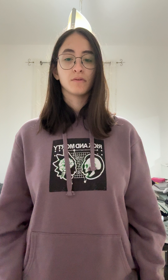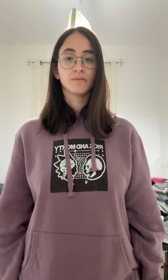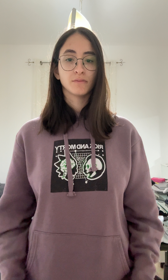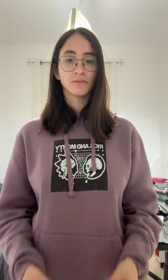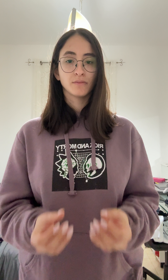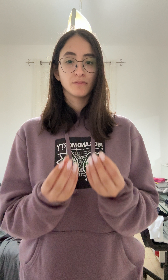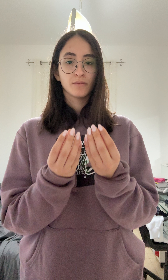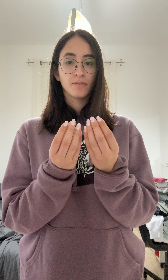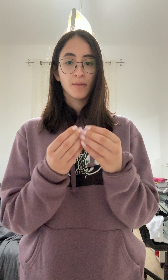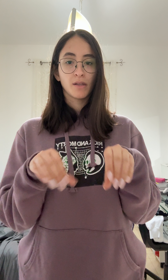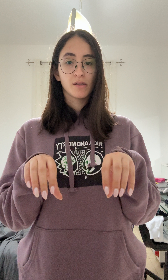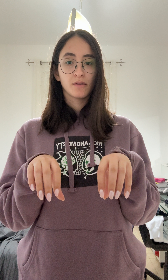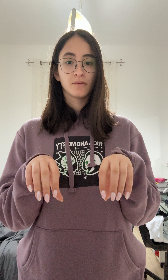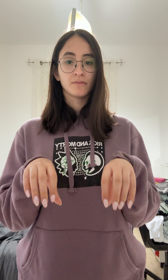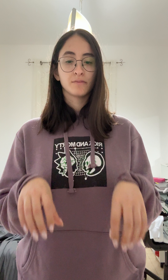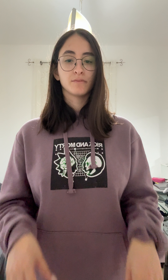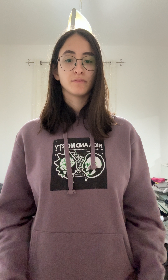ביצים